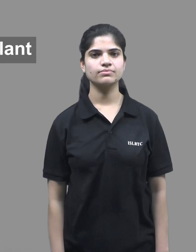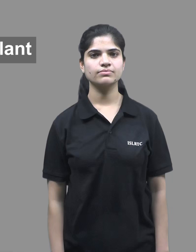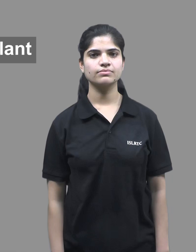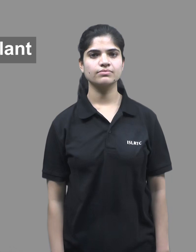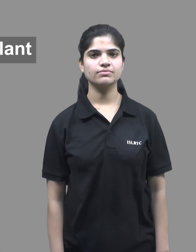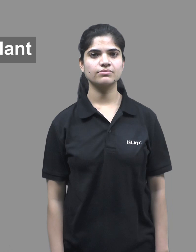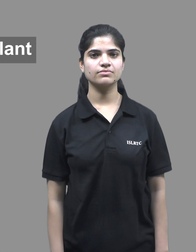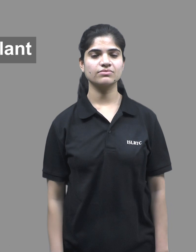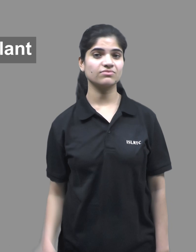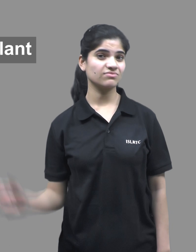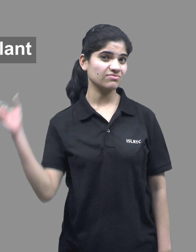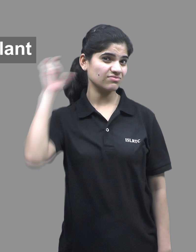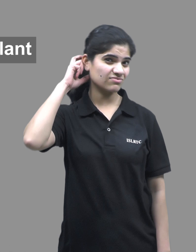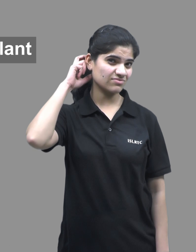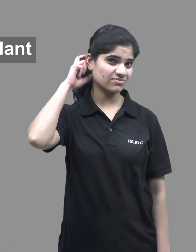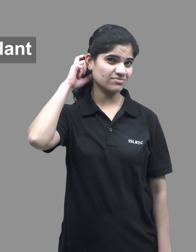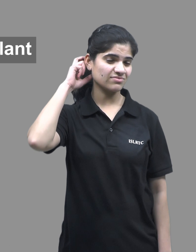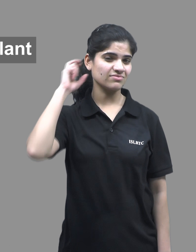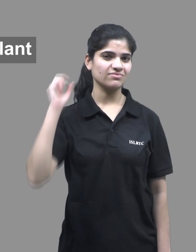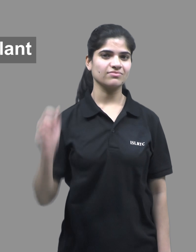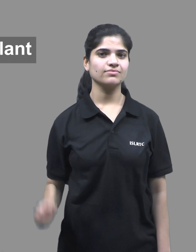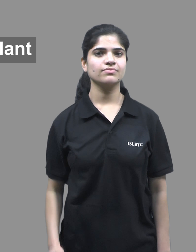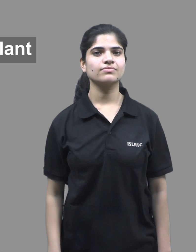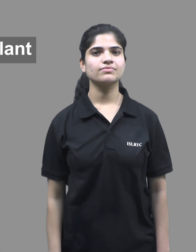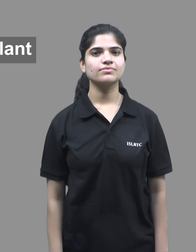Cochlear Implant